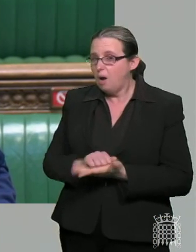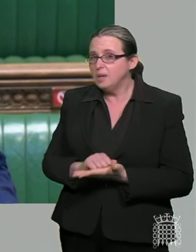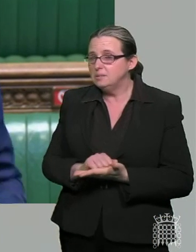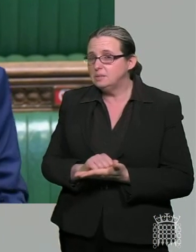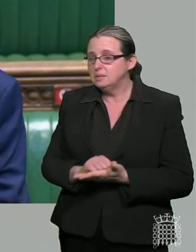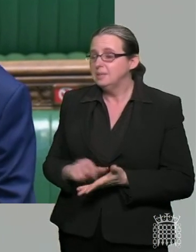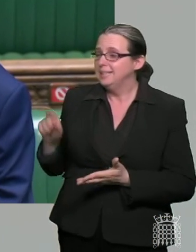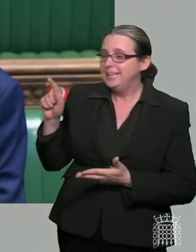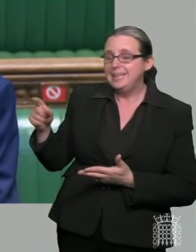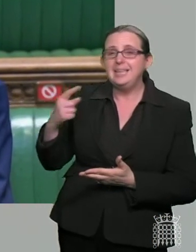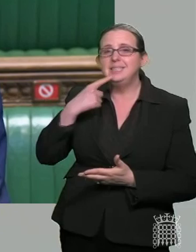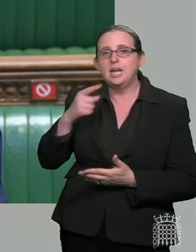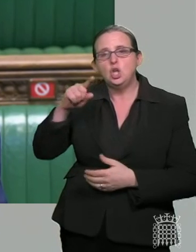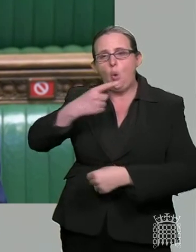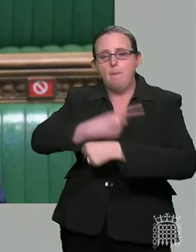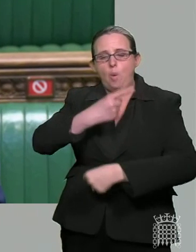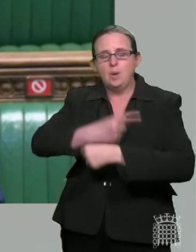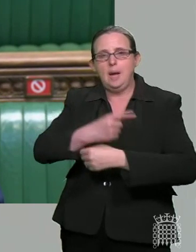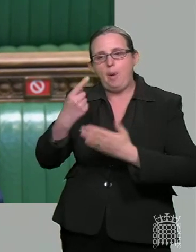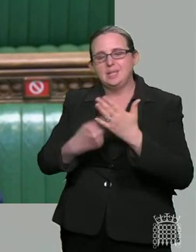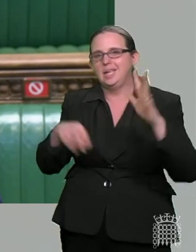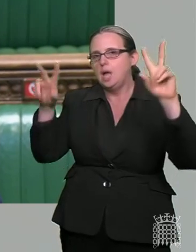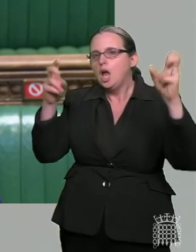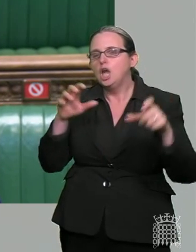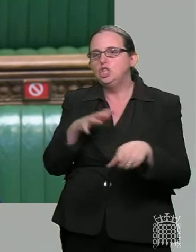He said that the Government’s border policy was a “joke”.